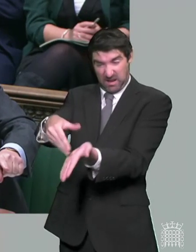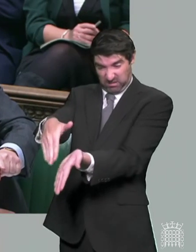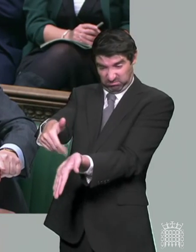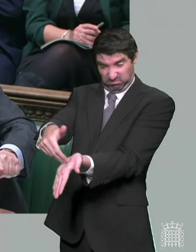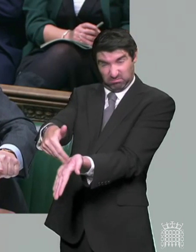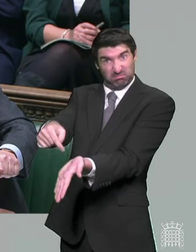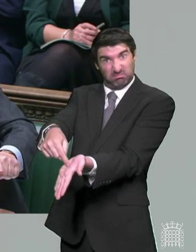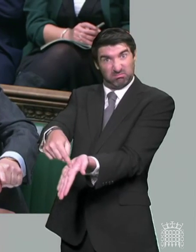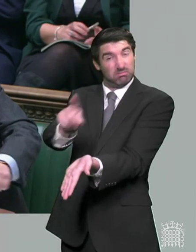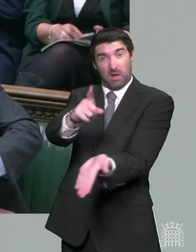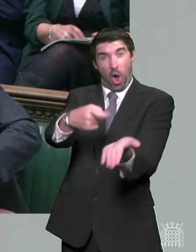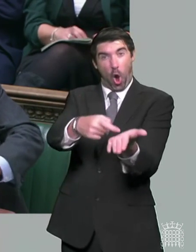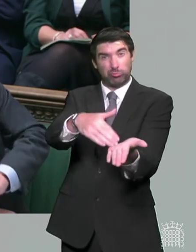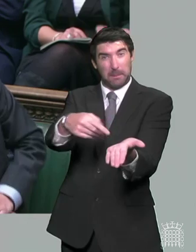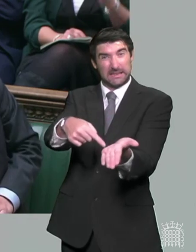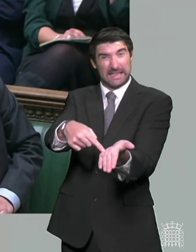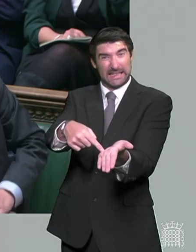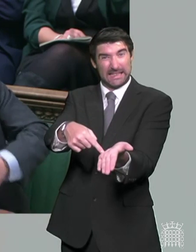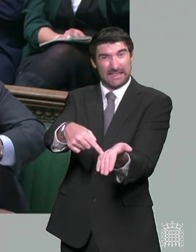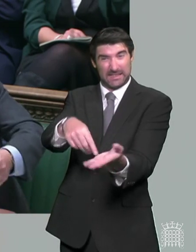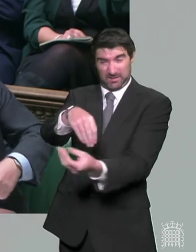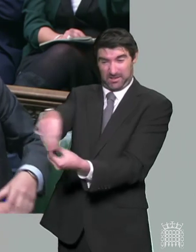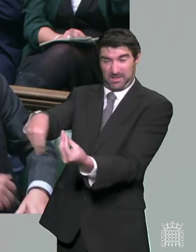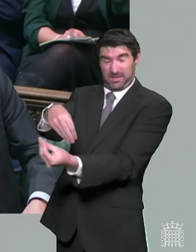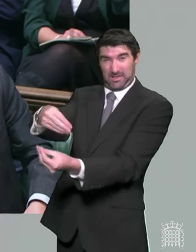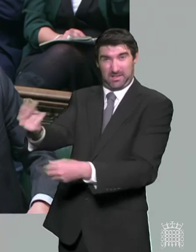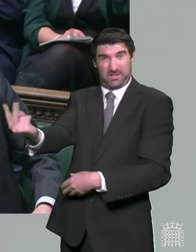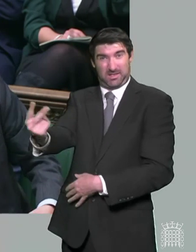We know why they are sitting on their hands during Labour’s rail strike.